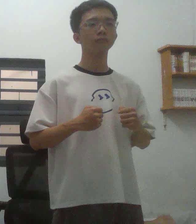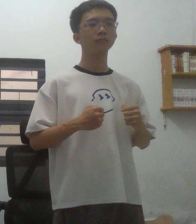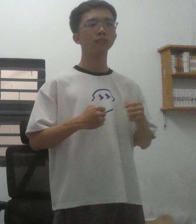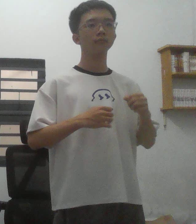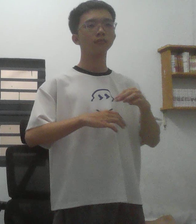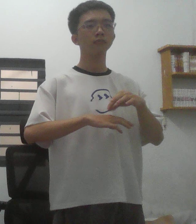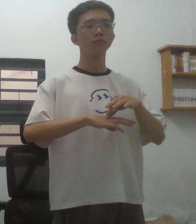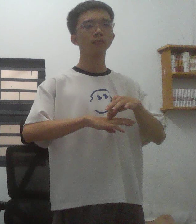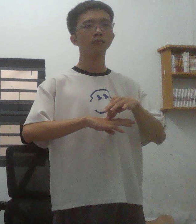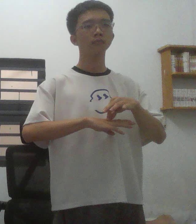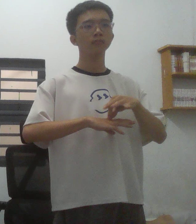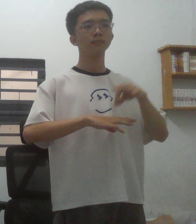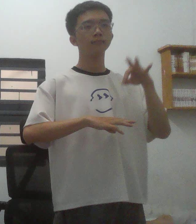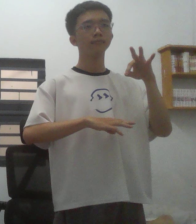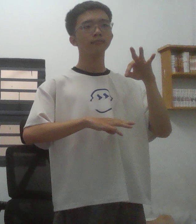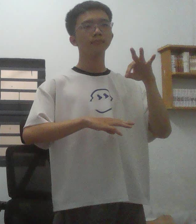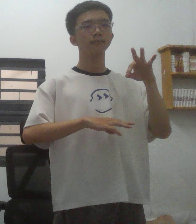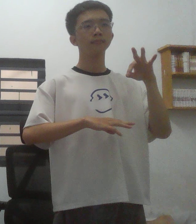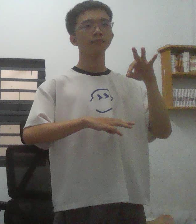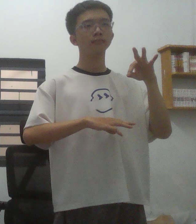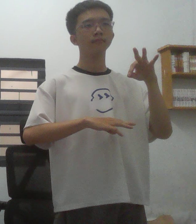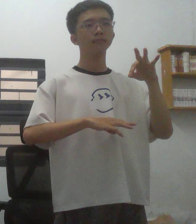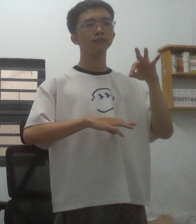tuan